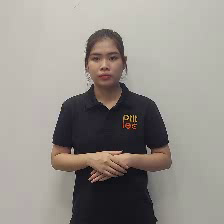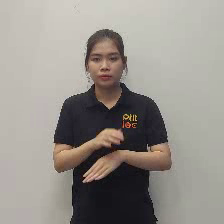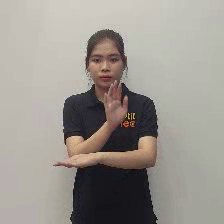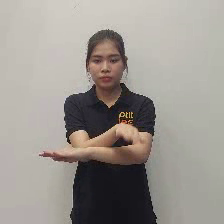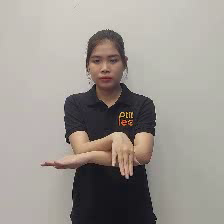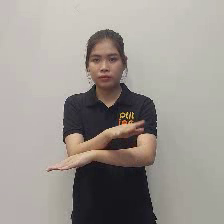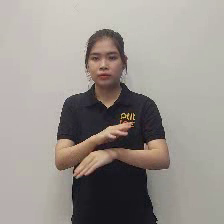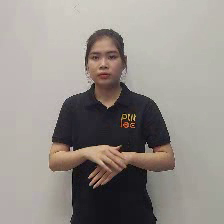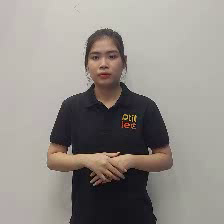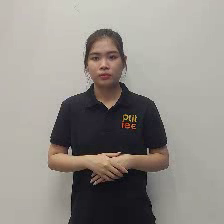Chiều